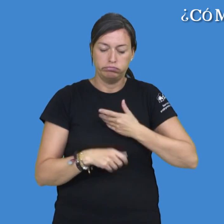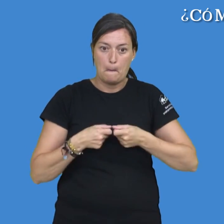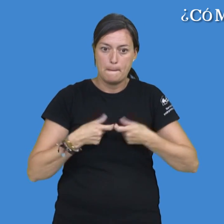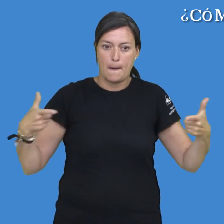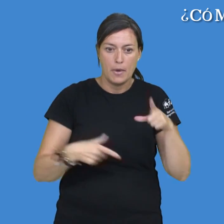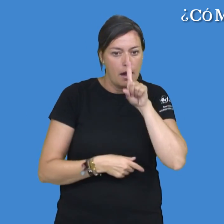incrementar